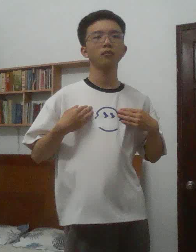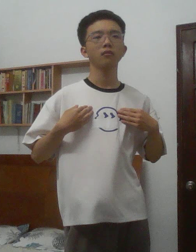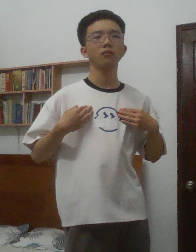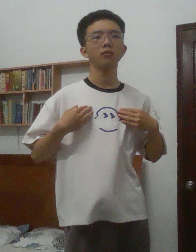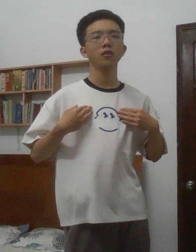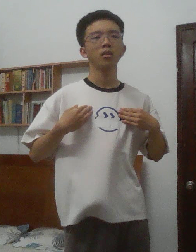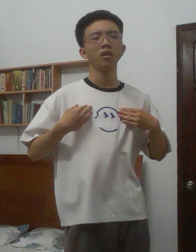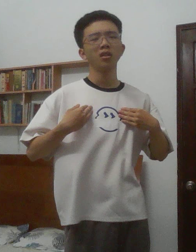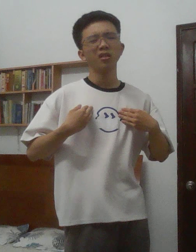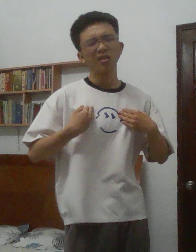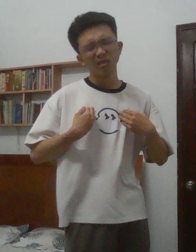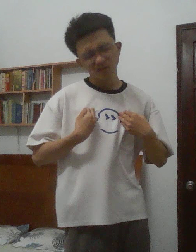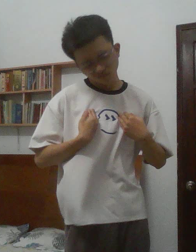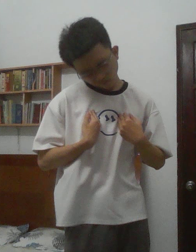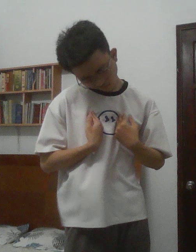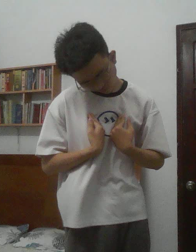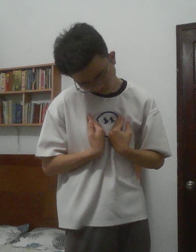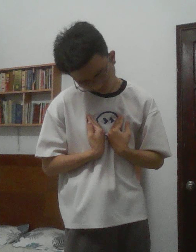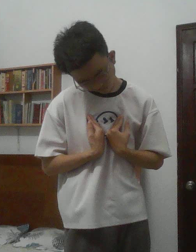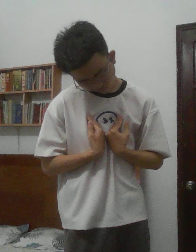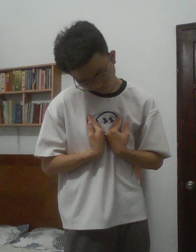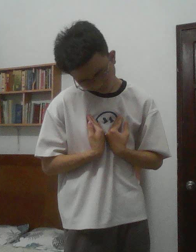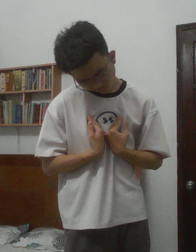met